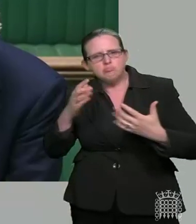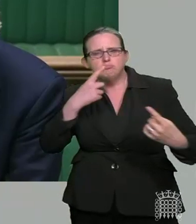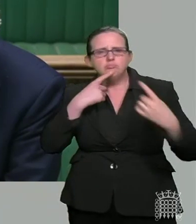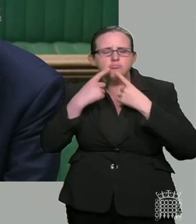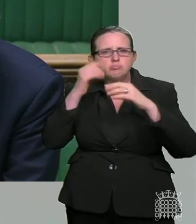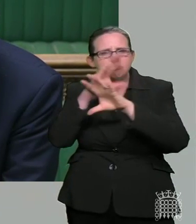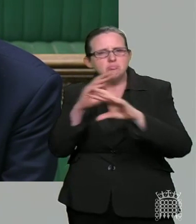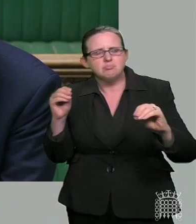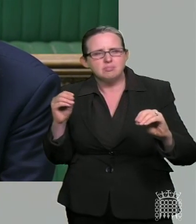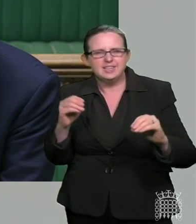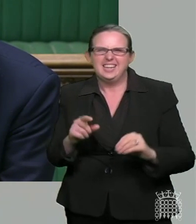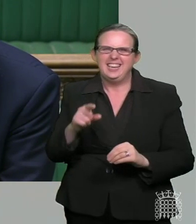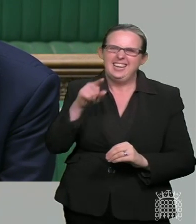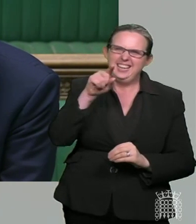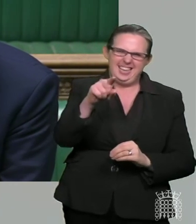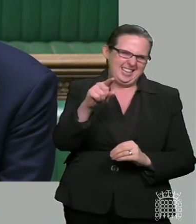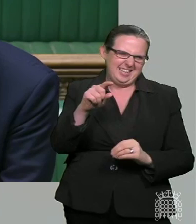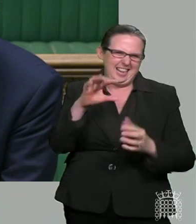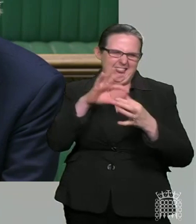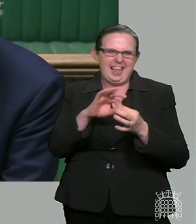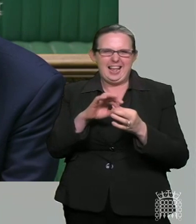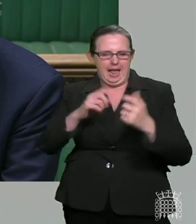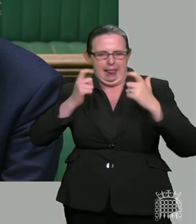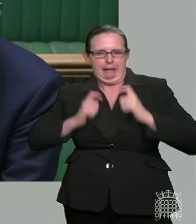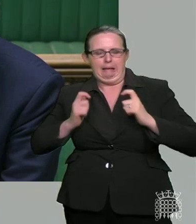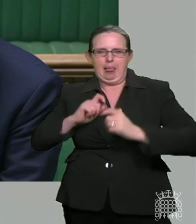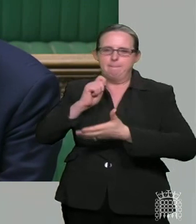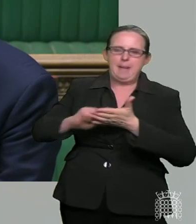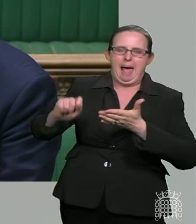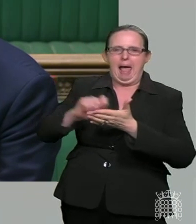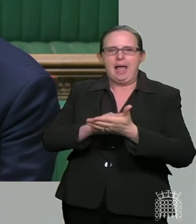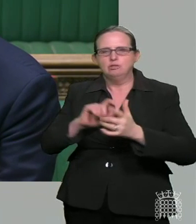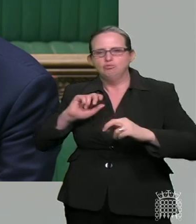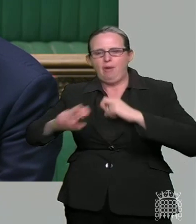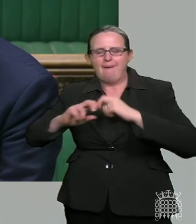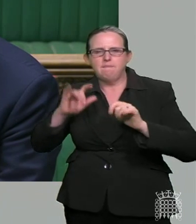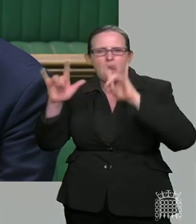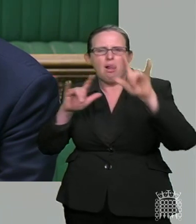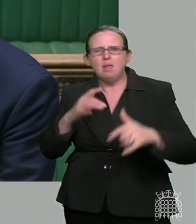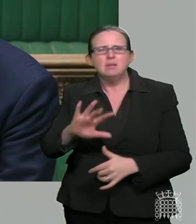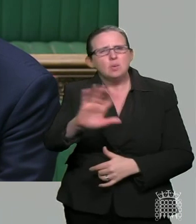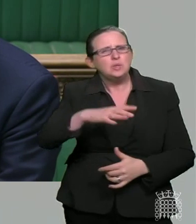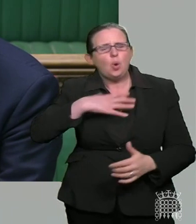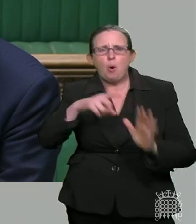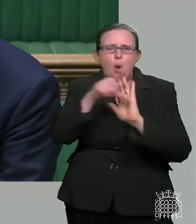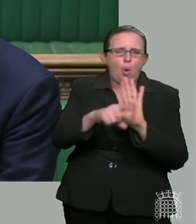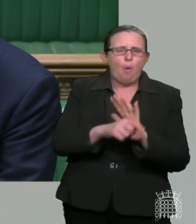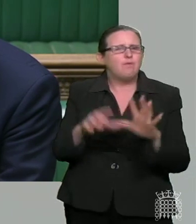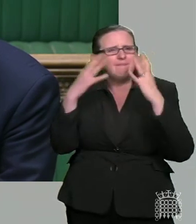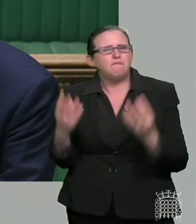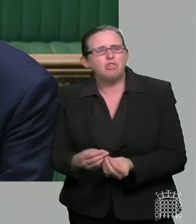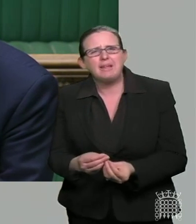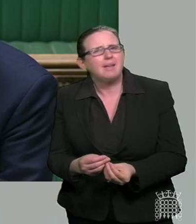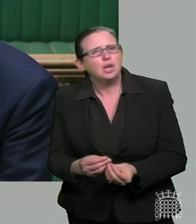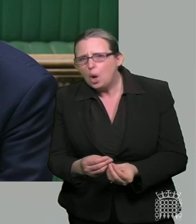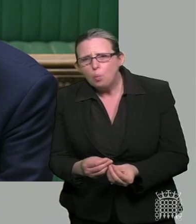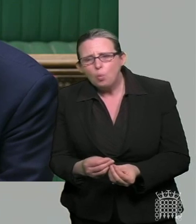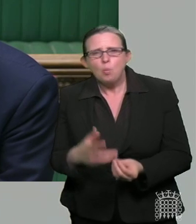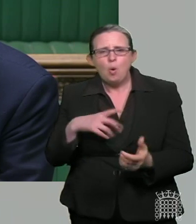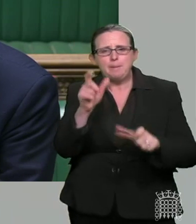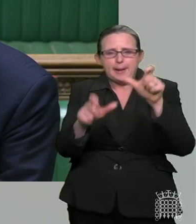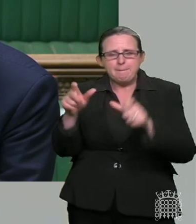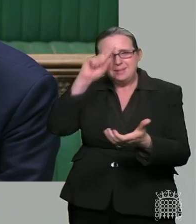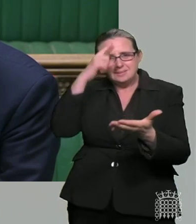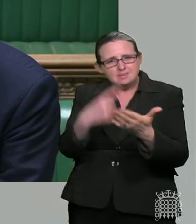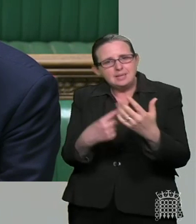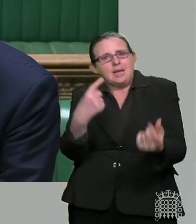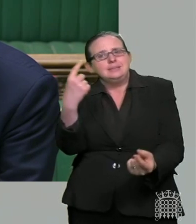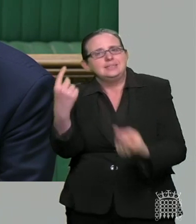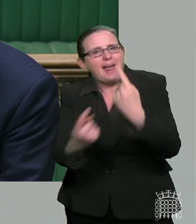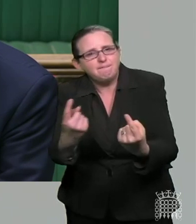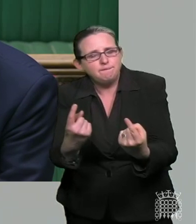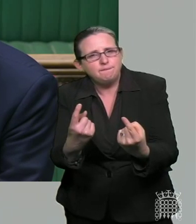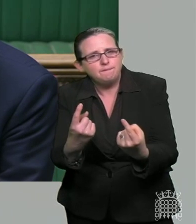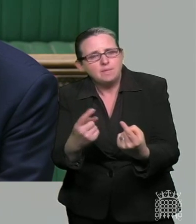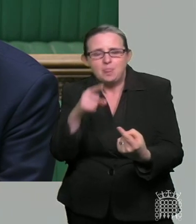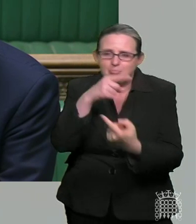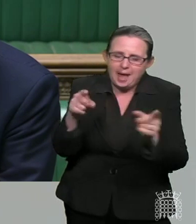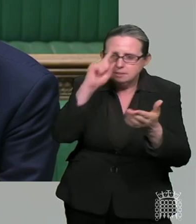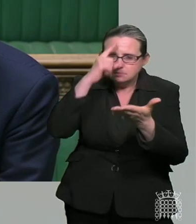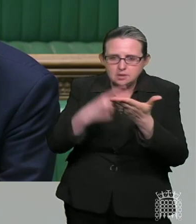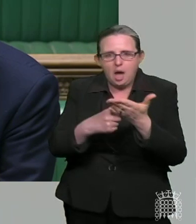On his point about legal bans, as he knows, we are trying to move away from endlessly legislating on everything and to rely on guidance and asking people to do the right thing.